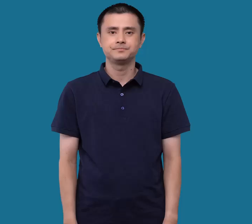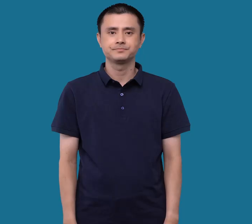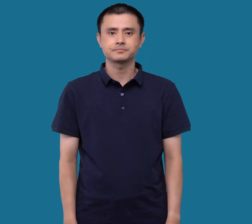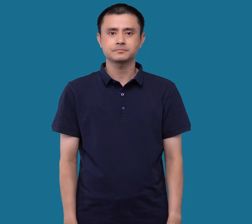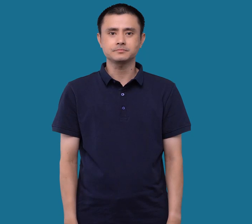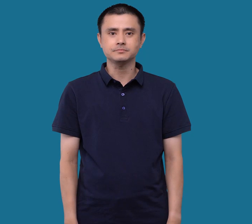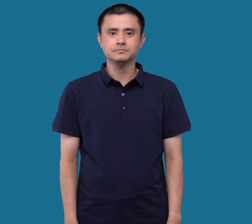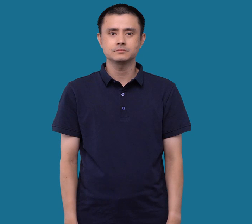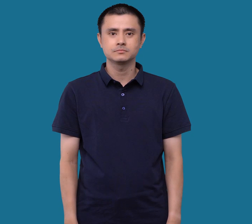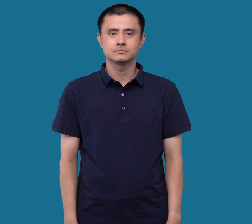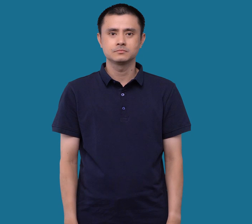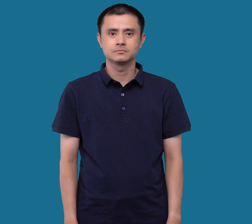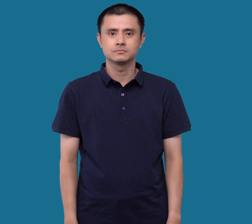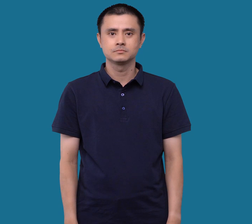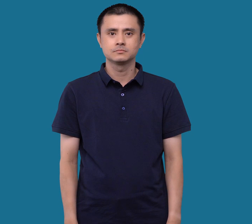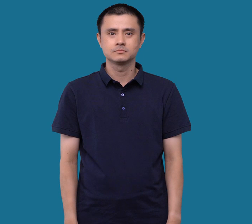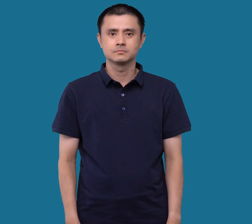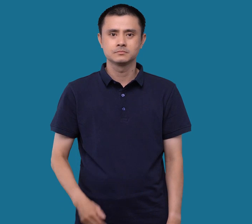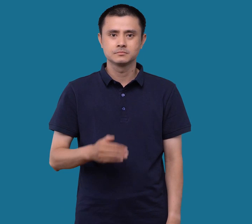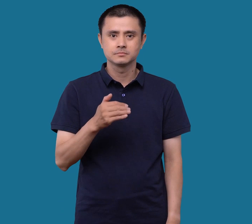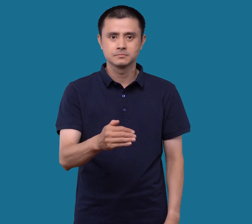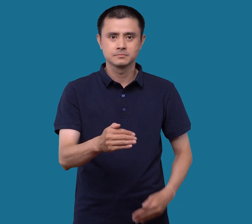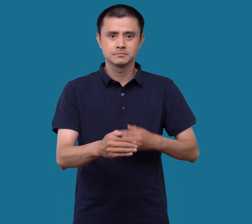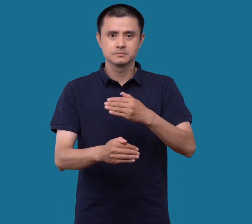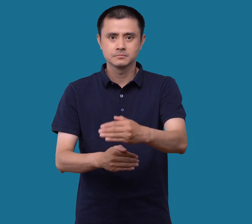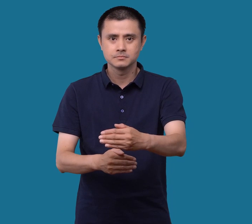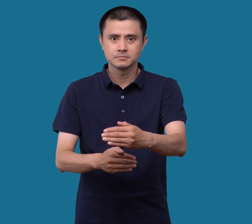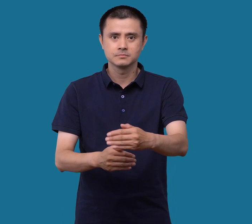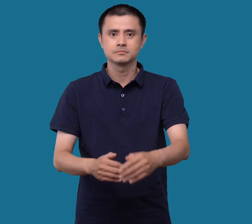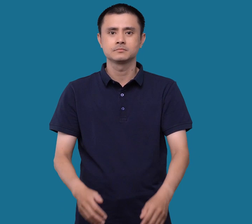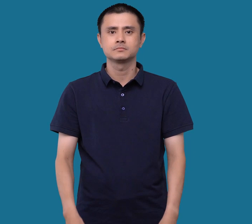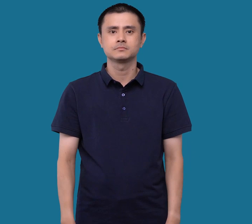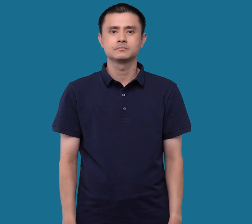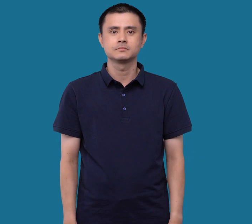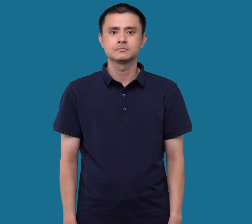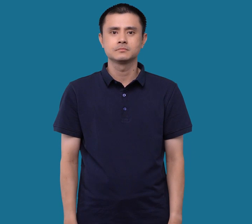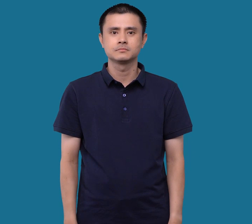bước